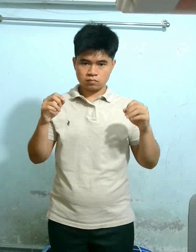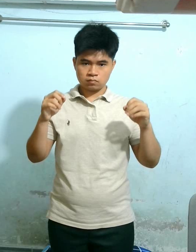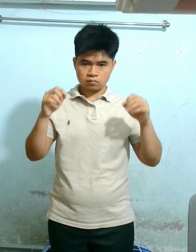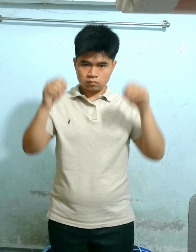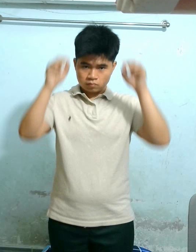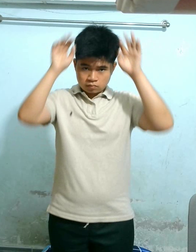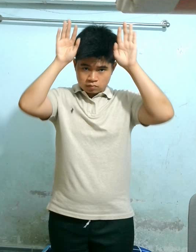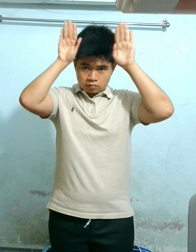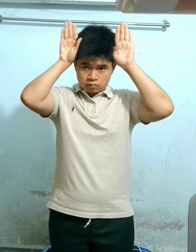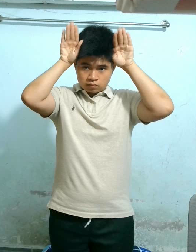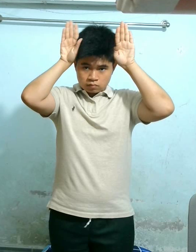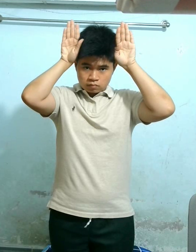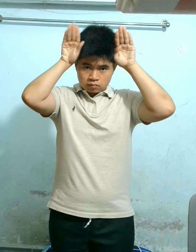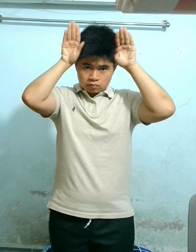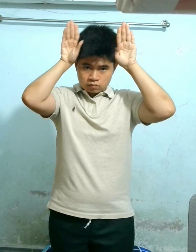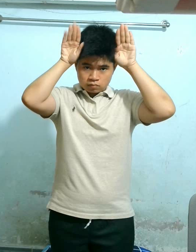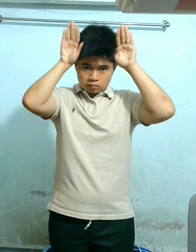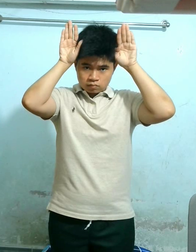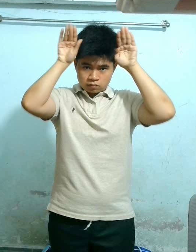cho